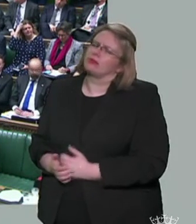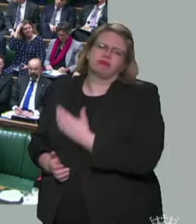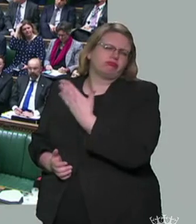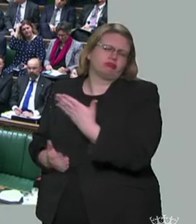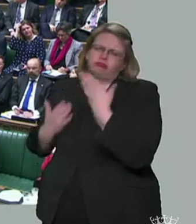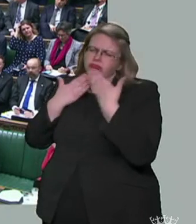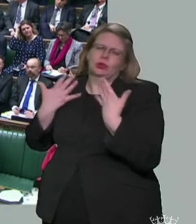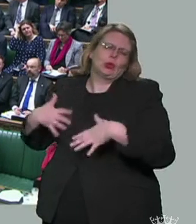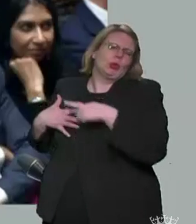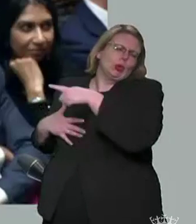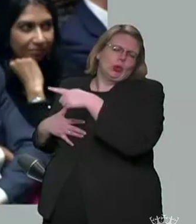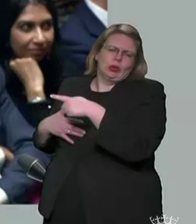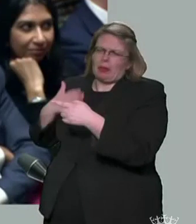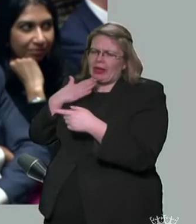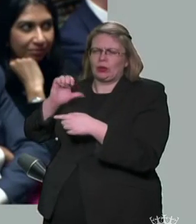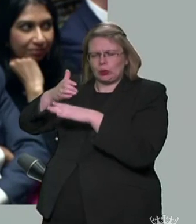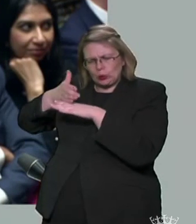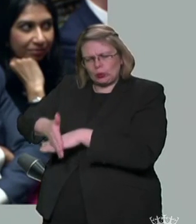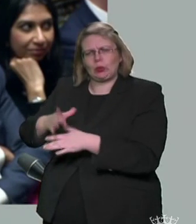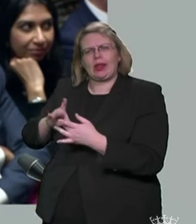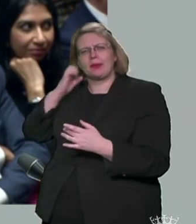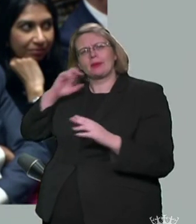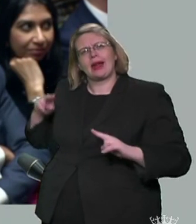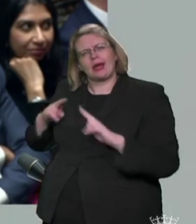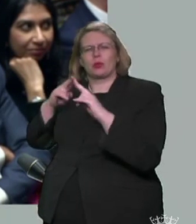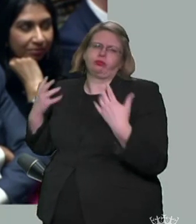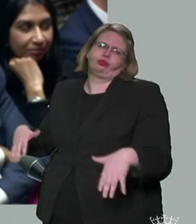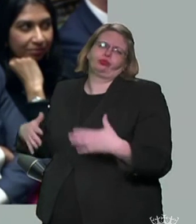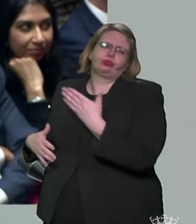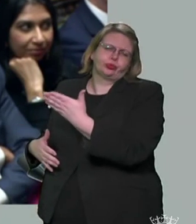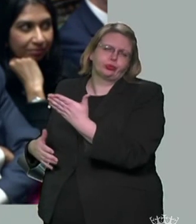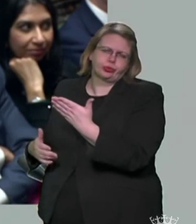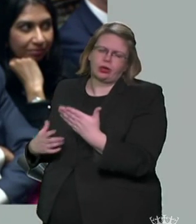I thank my honourable Friend for his wonderful work in Blackpool for the communities he represents.